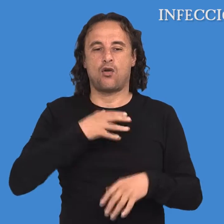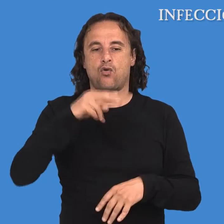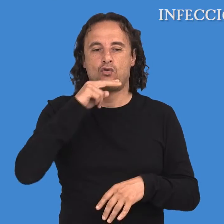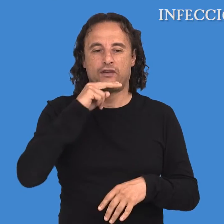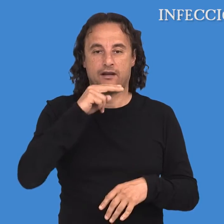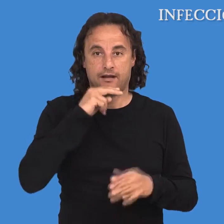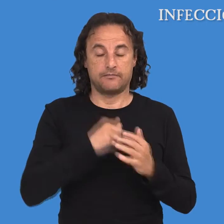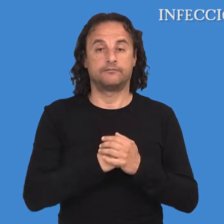pis